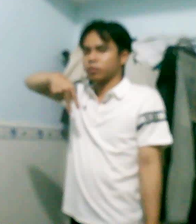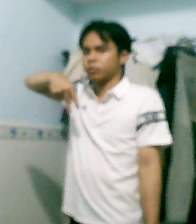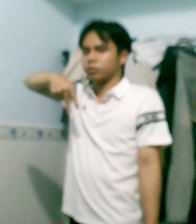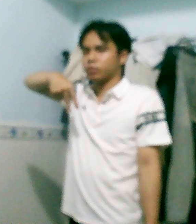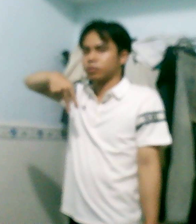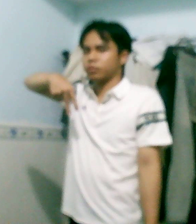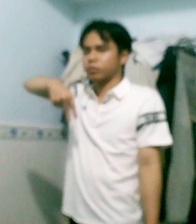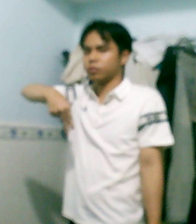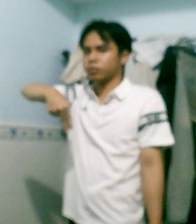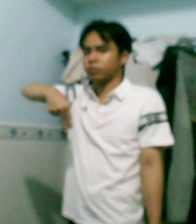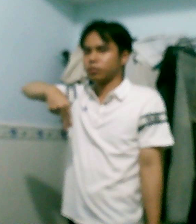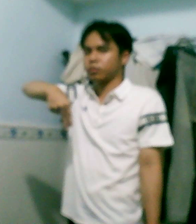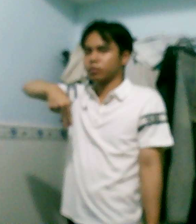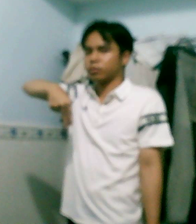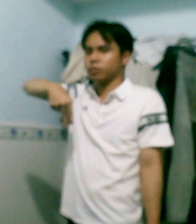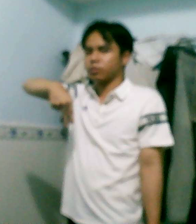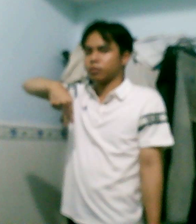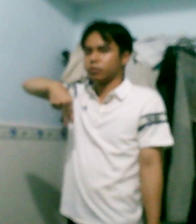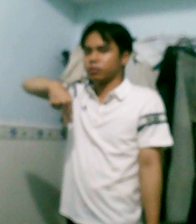n